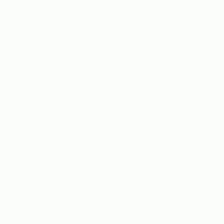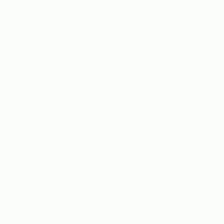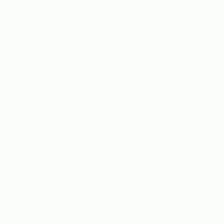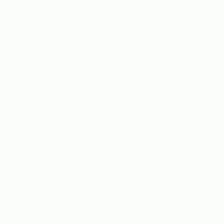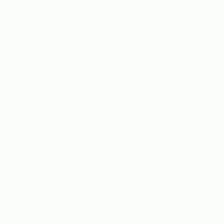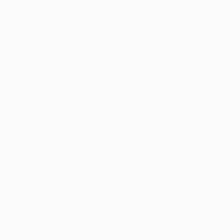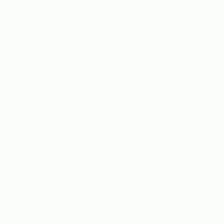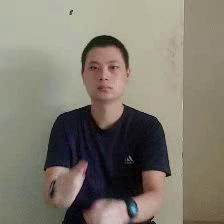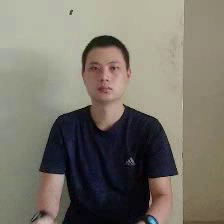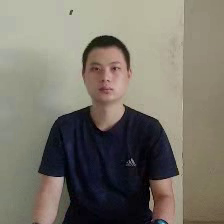Giúp